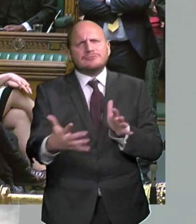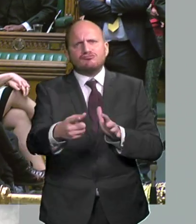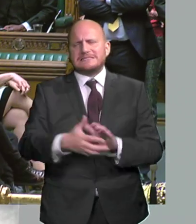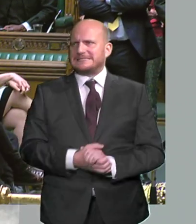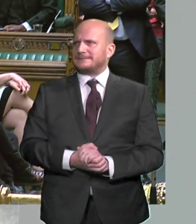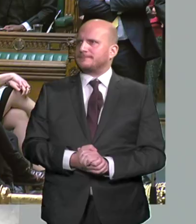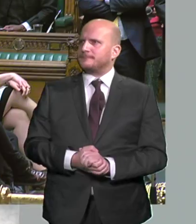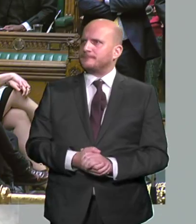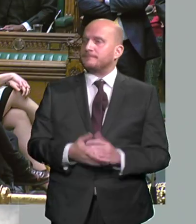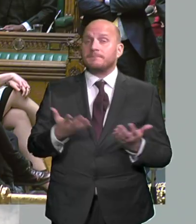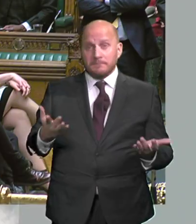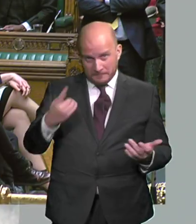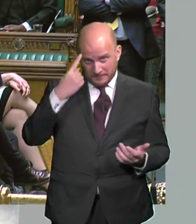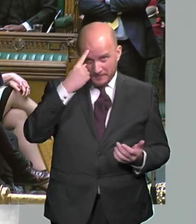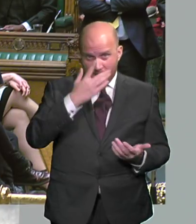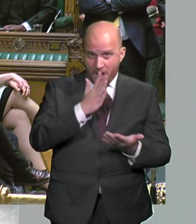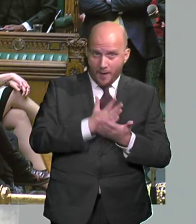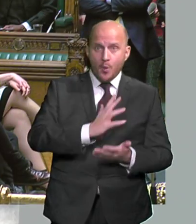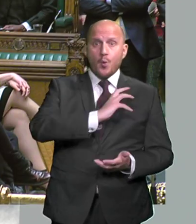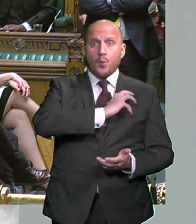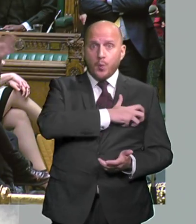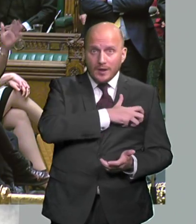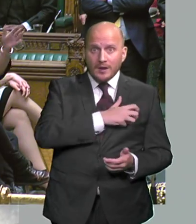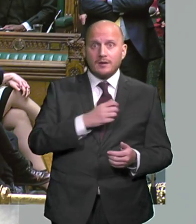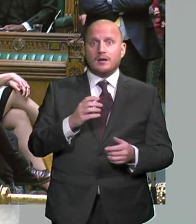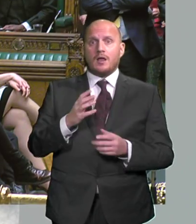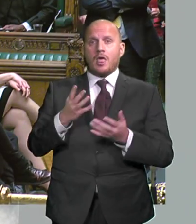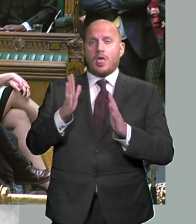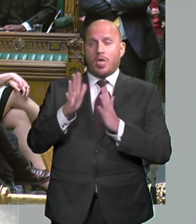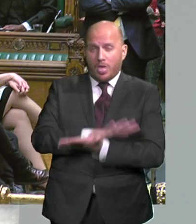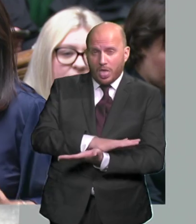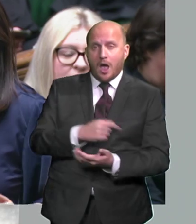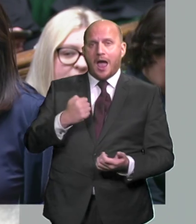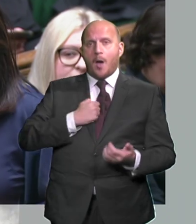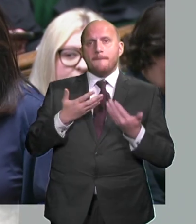It is not trade unions that have run public services to the ground—it is the Tories.